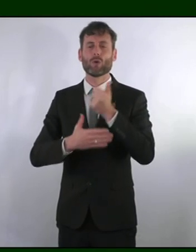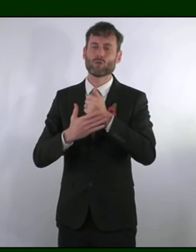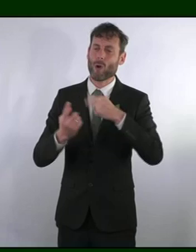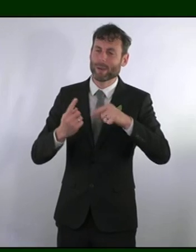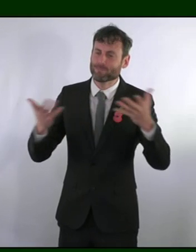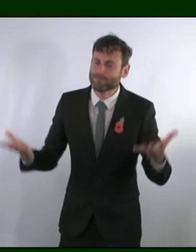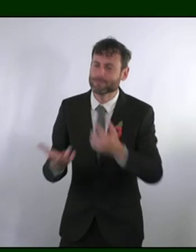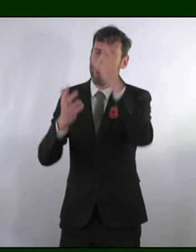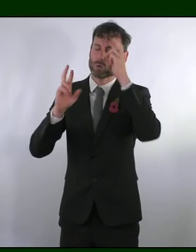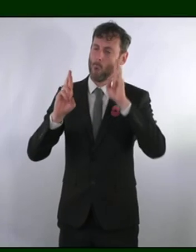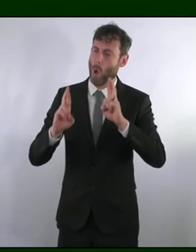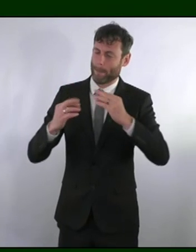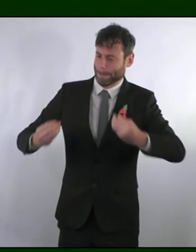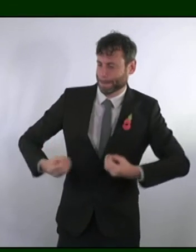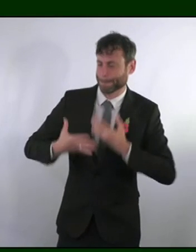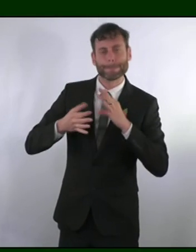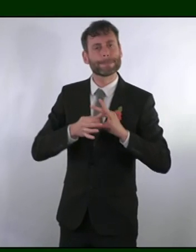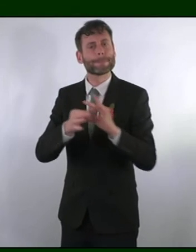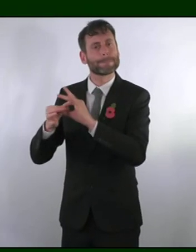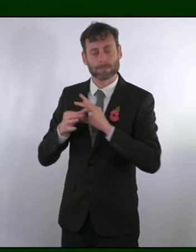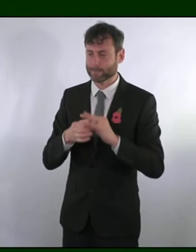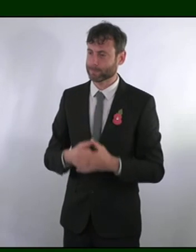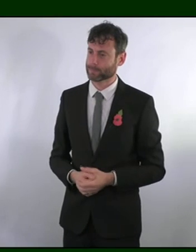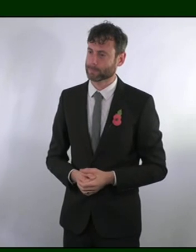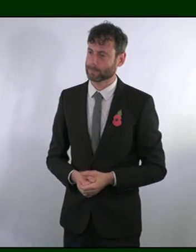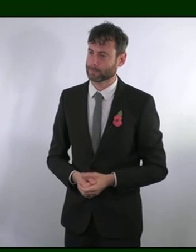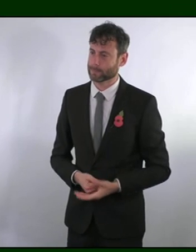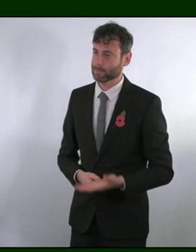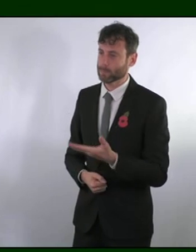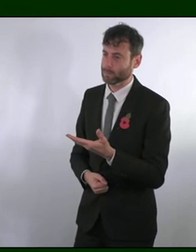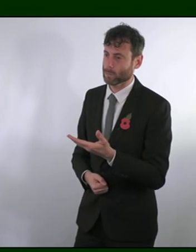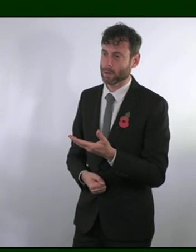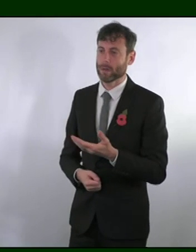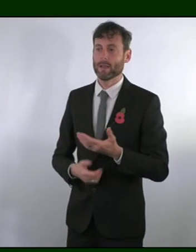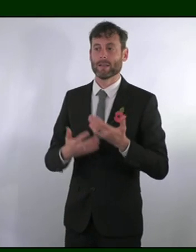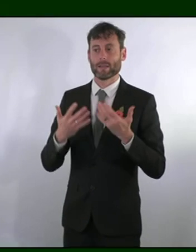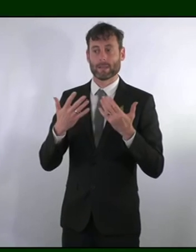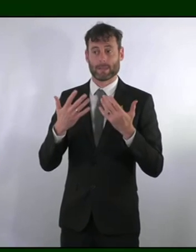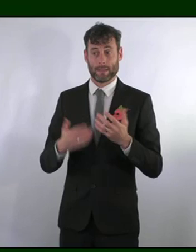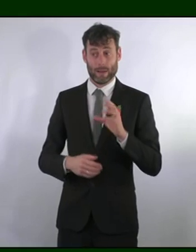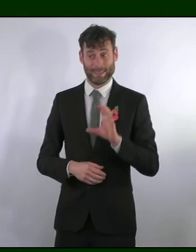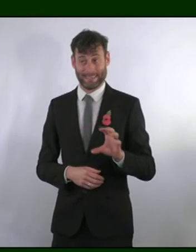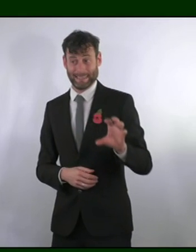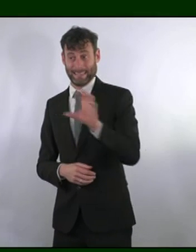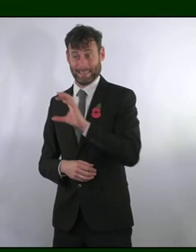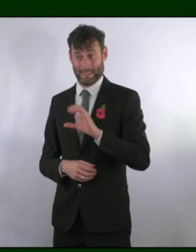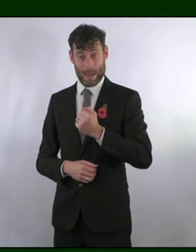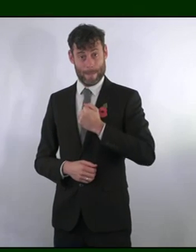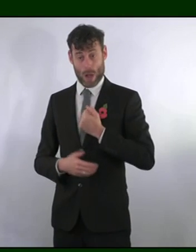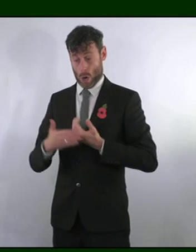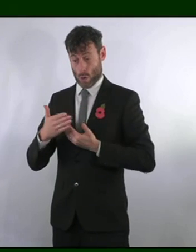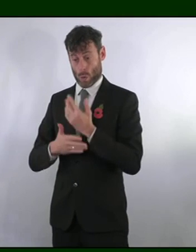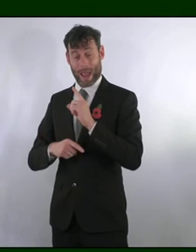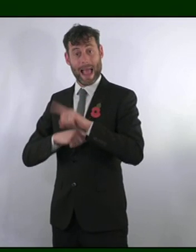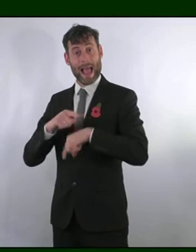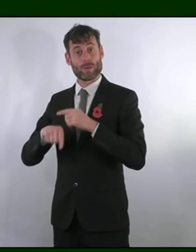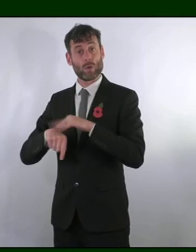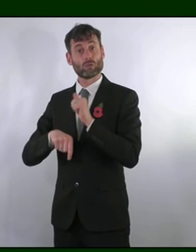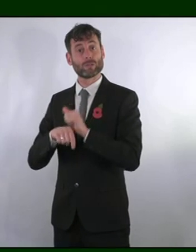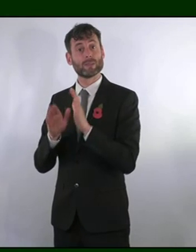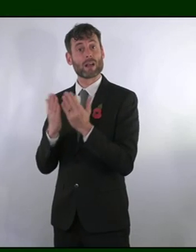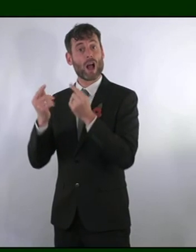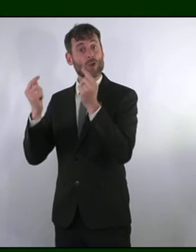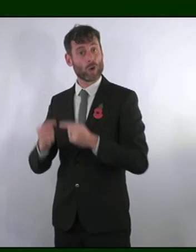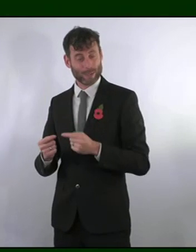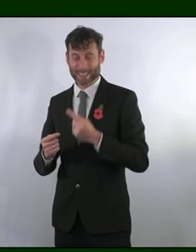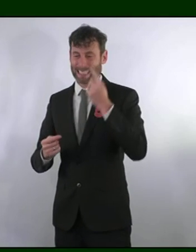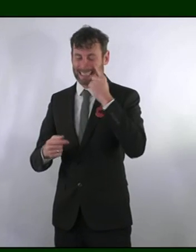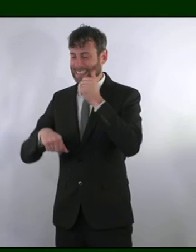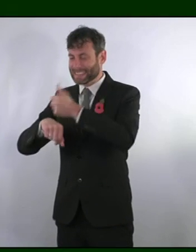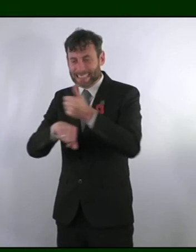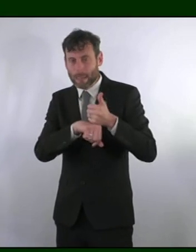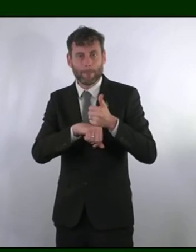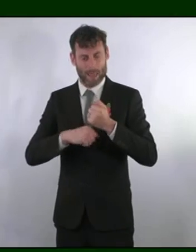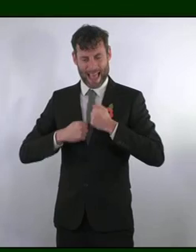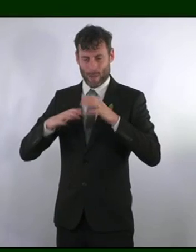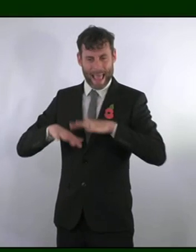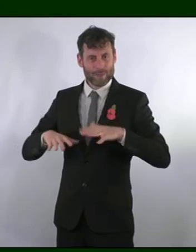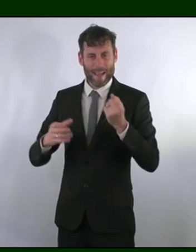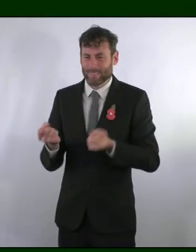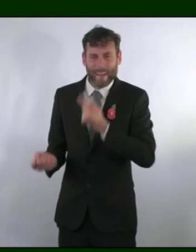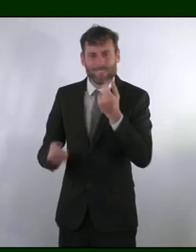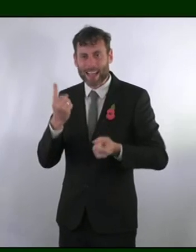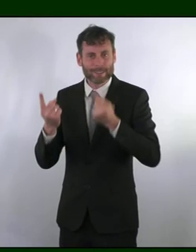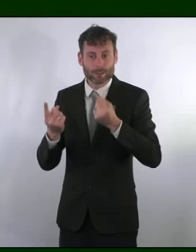From the Christmas festival in Dinnington to Christmas wreath-making in Todwick, the Maltby Lions Santa sleigh ride, carols at All Saints in Aston and even my new annual Christmas card competition, there is something for everyone in Rother Valley.